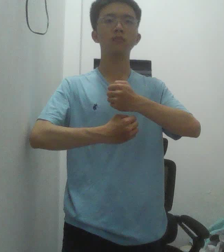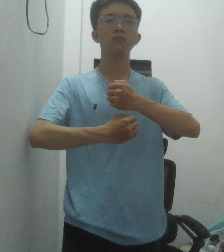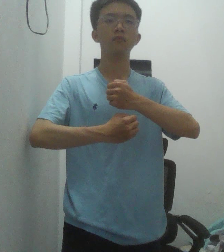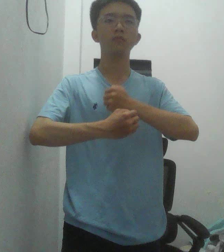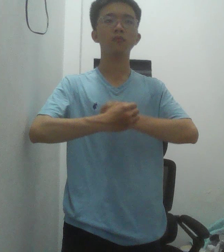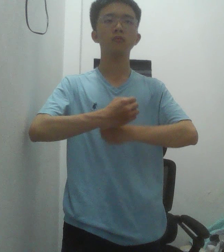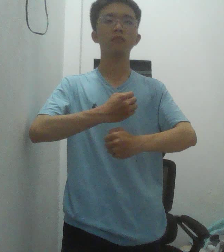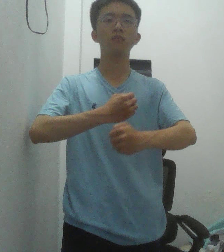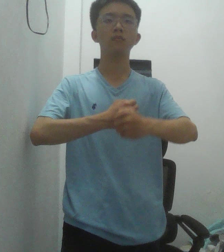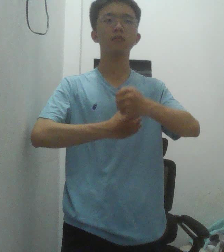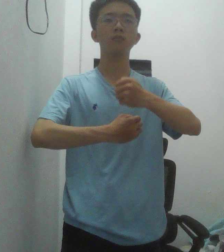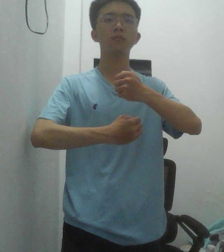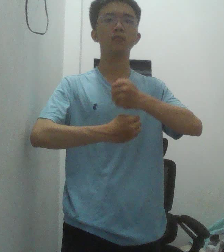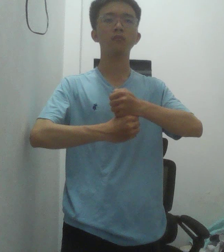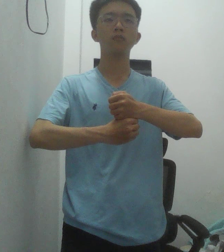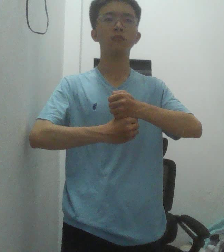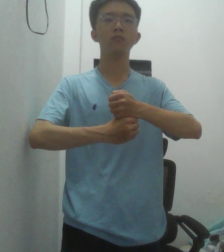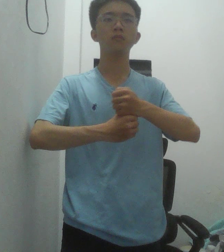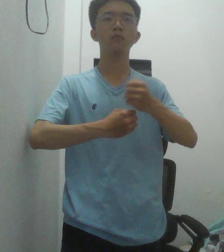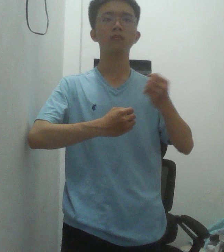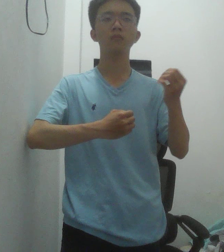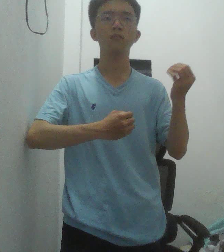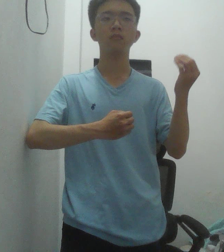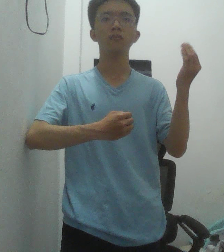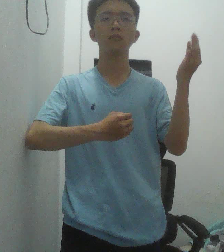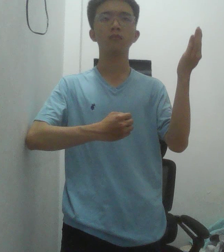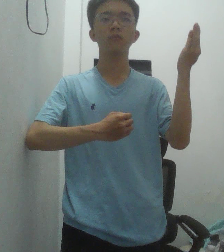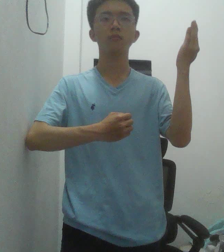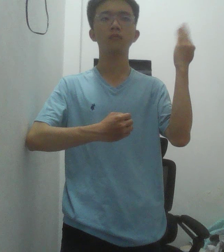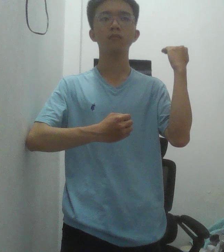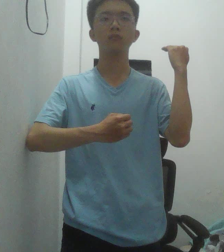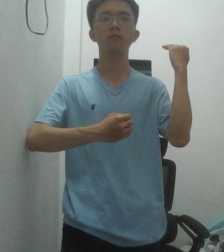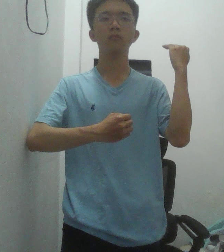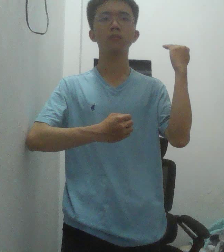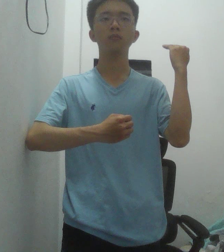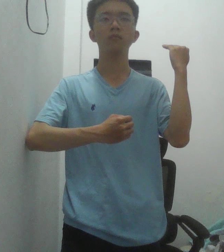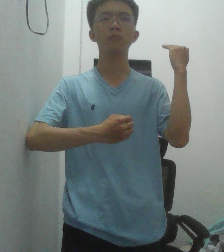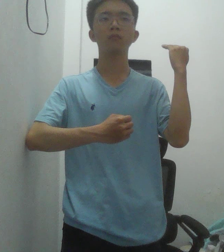nam truoc